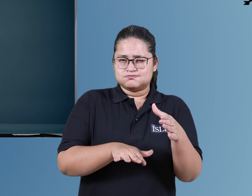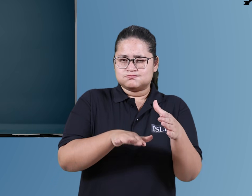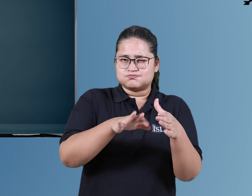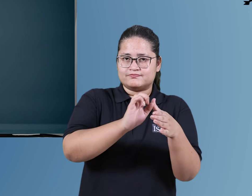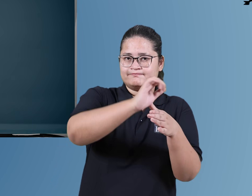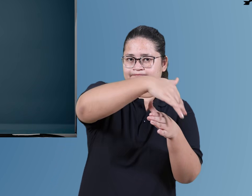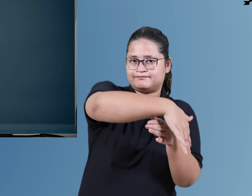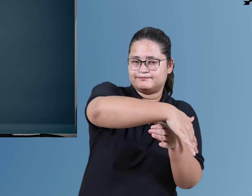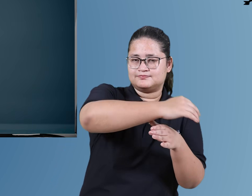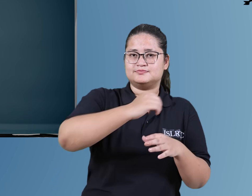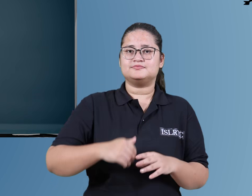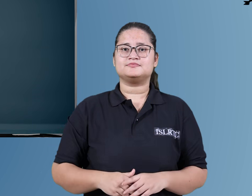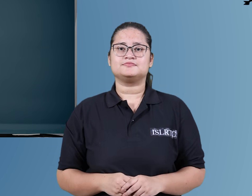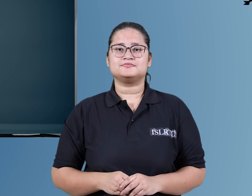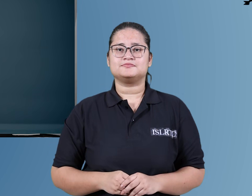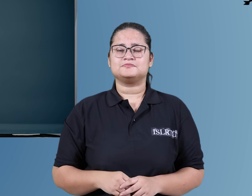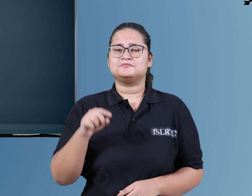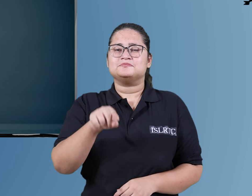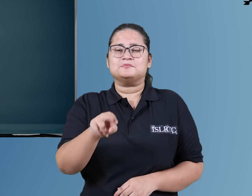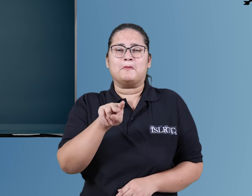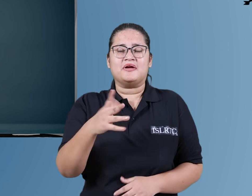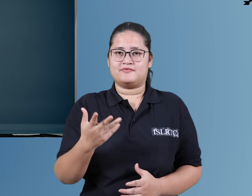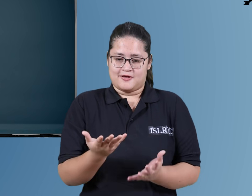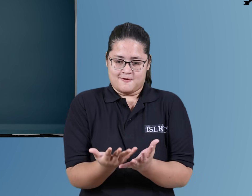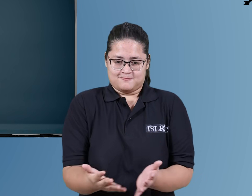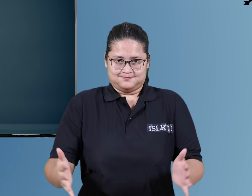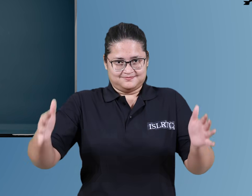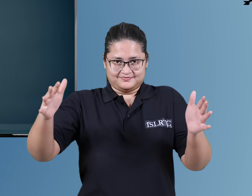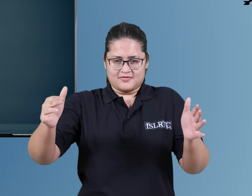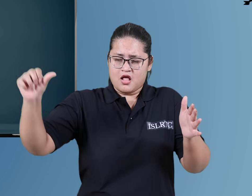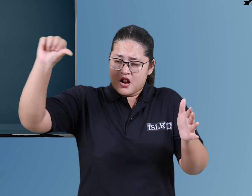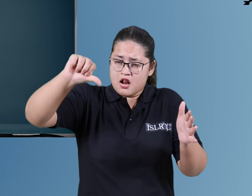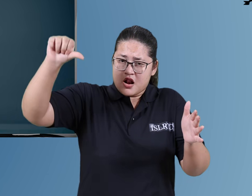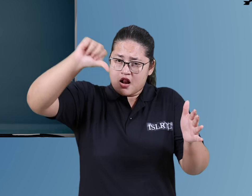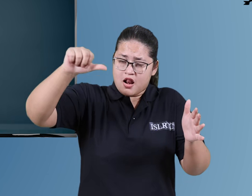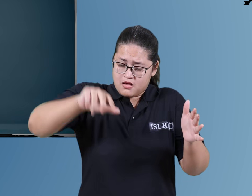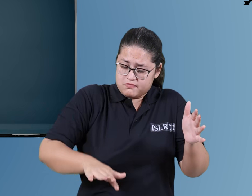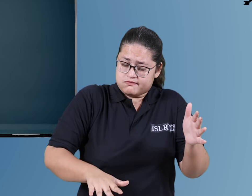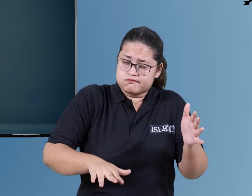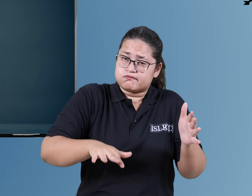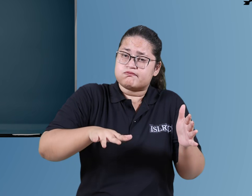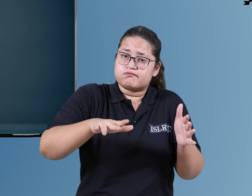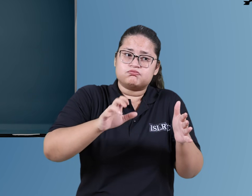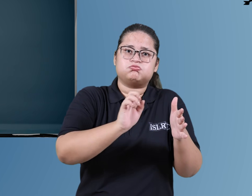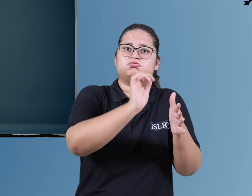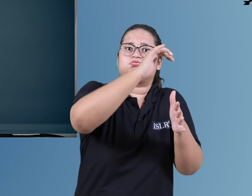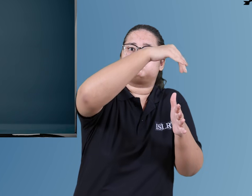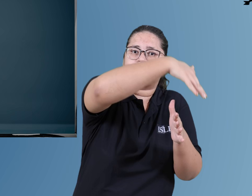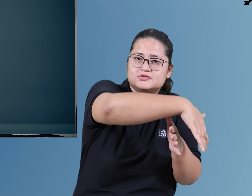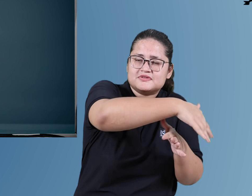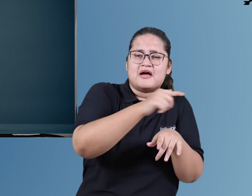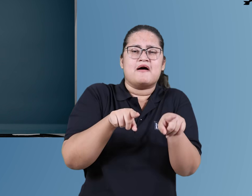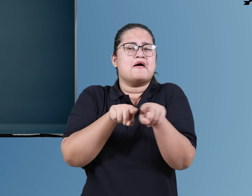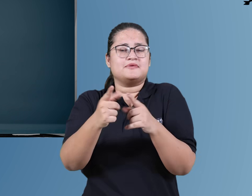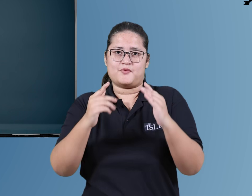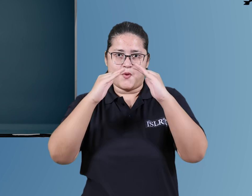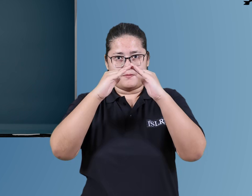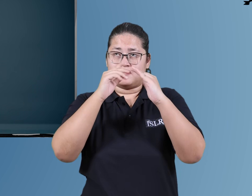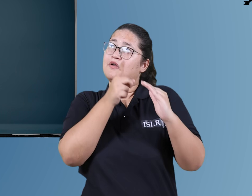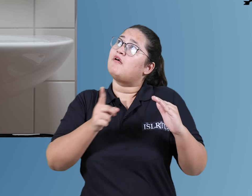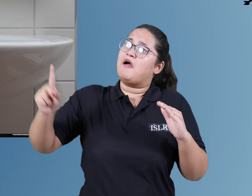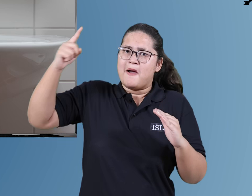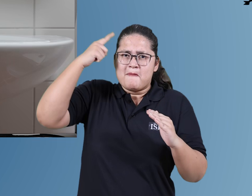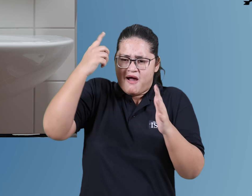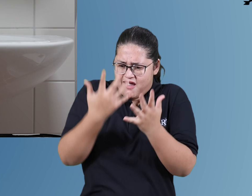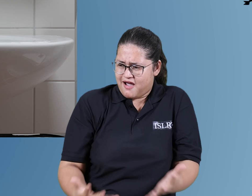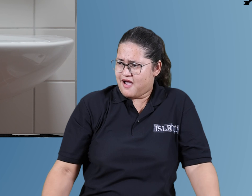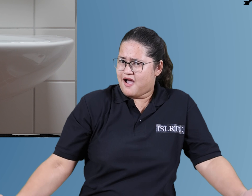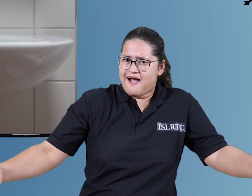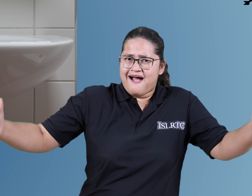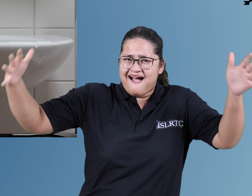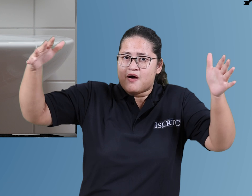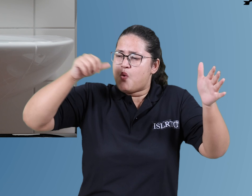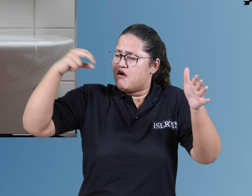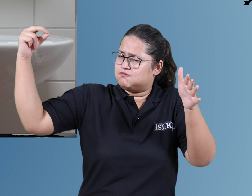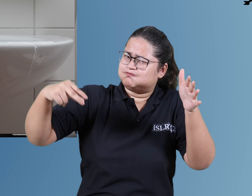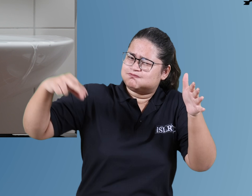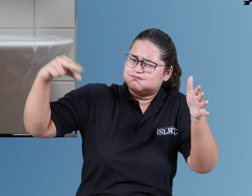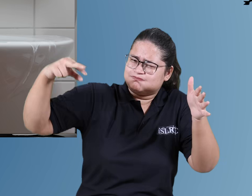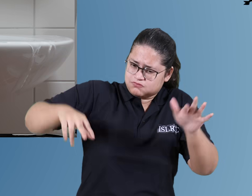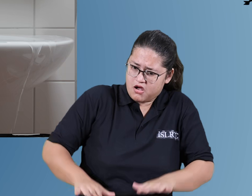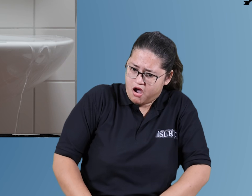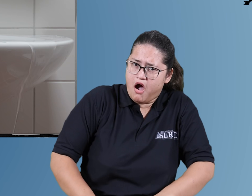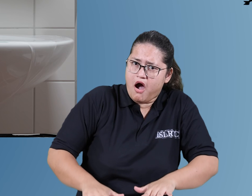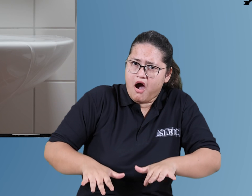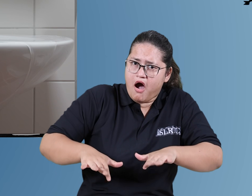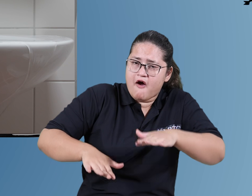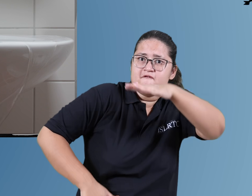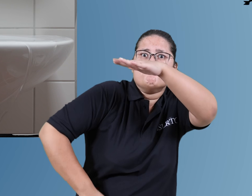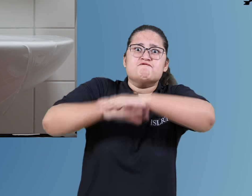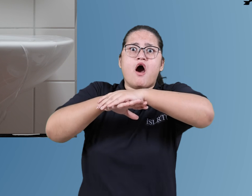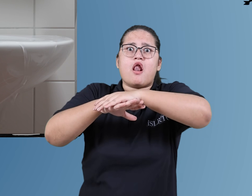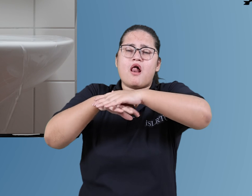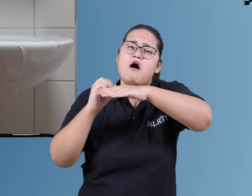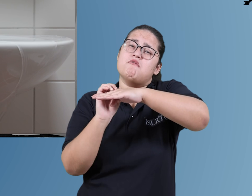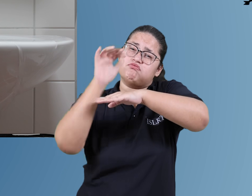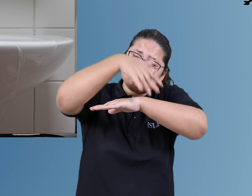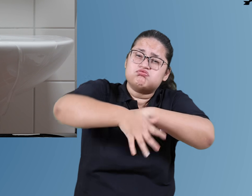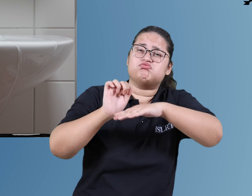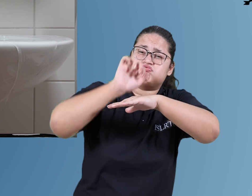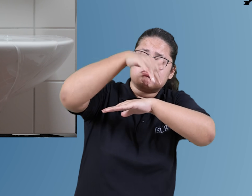Overflow Overflow means when a container gets too full and spills over. if a water tank fills up too fast, it may overflow and spill water on the ground.